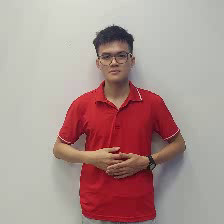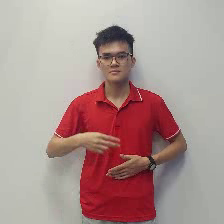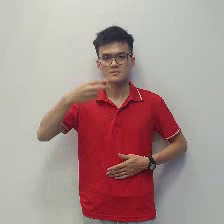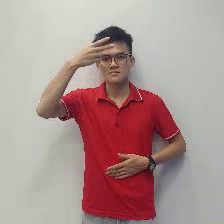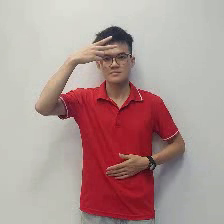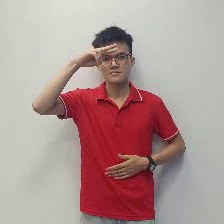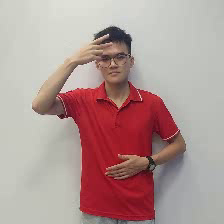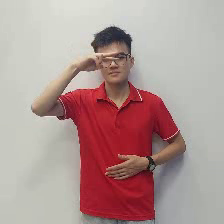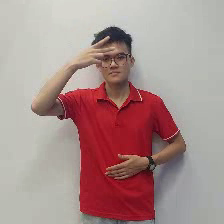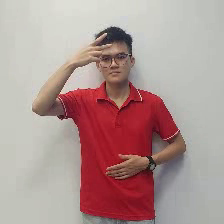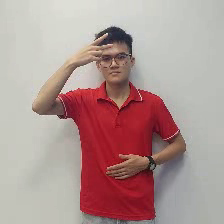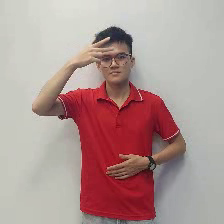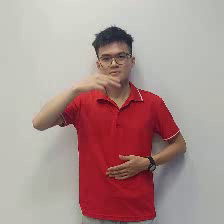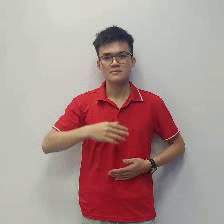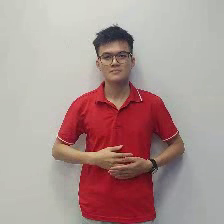Nhầm